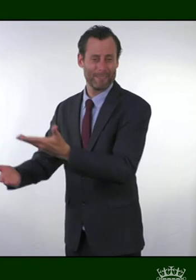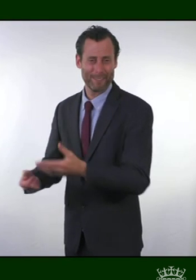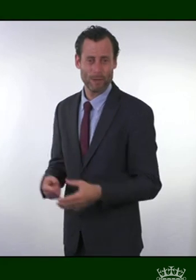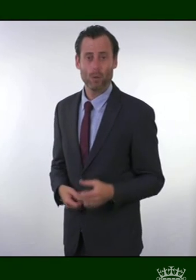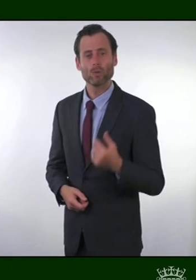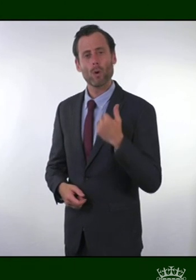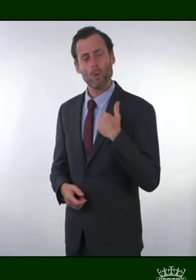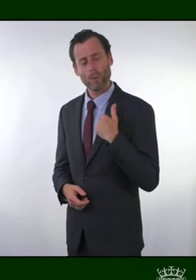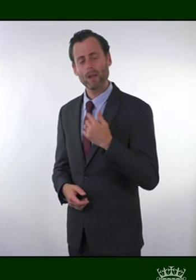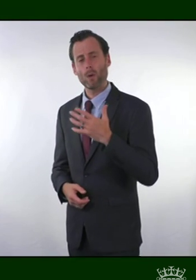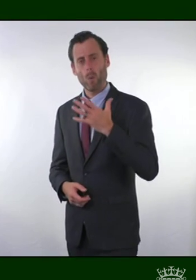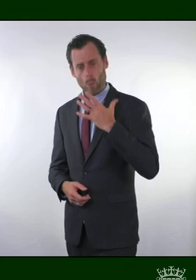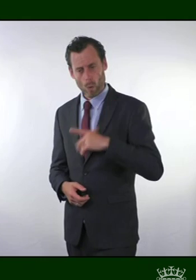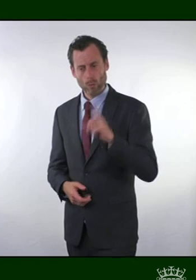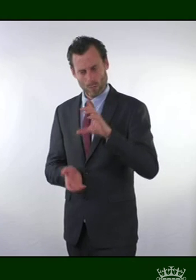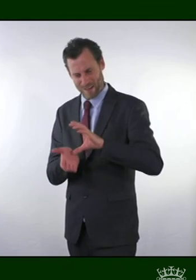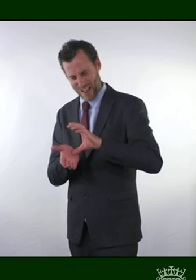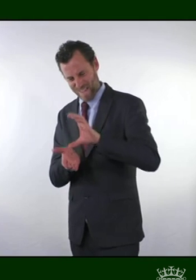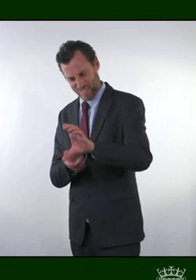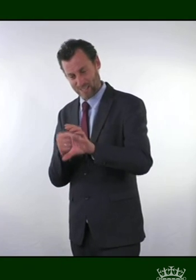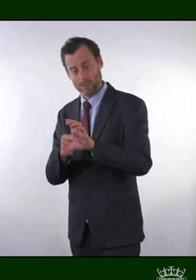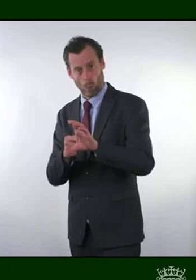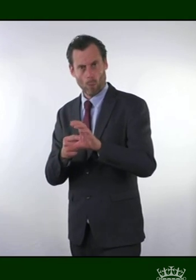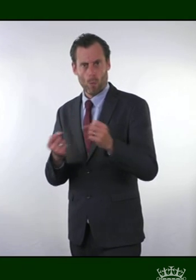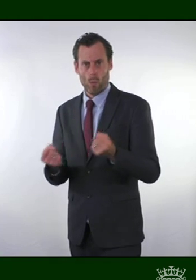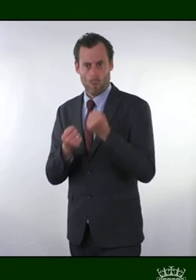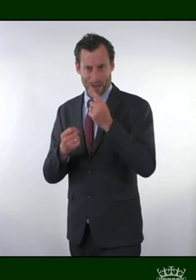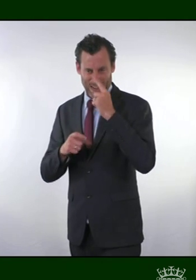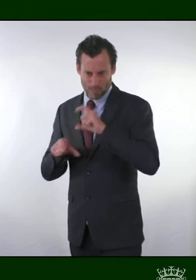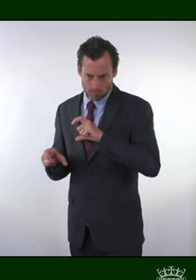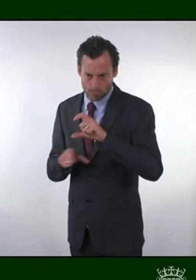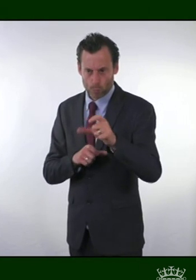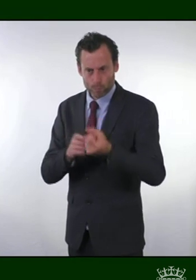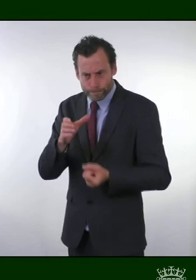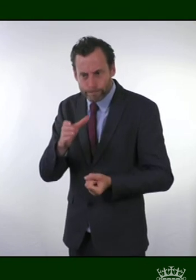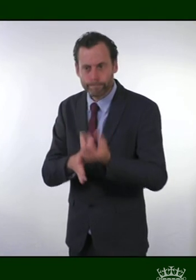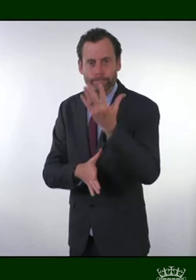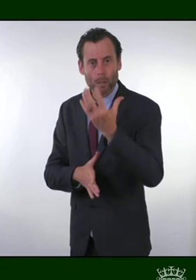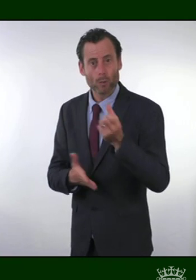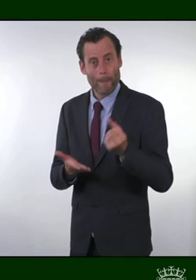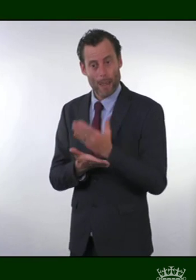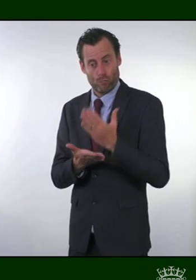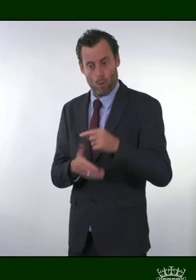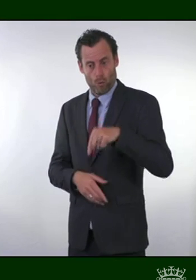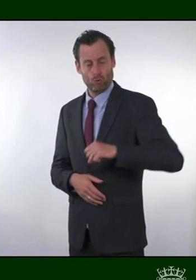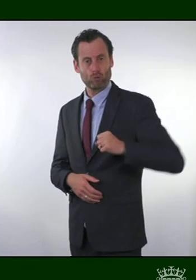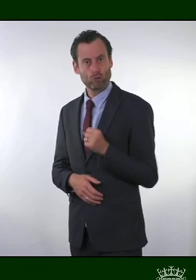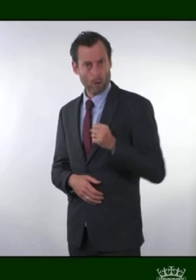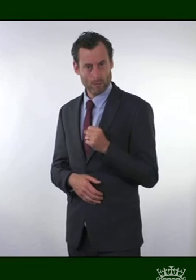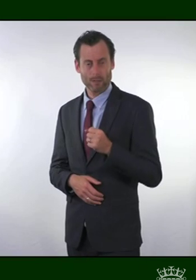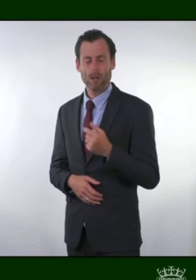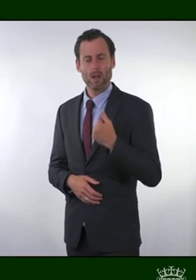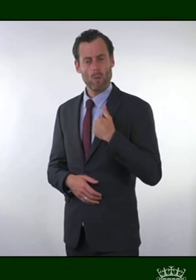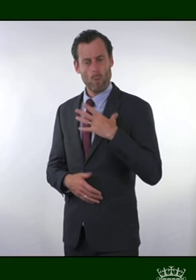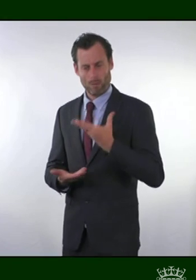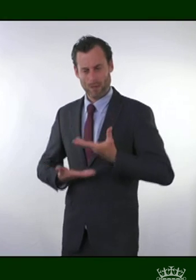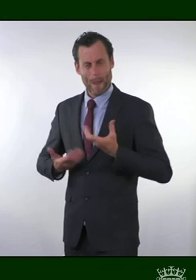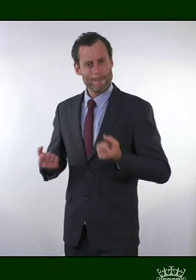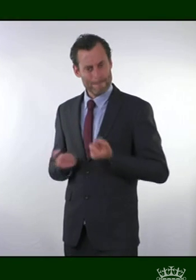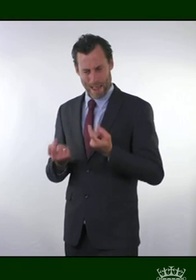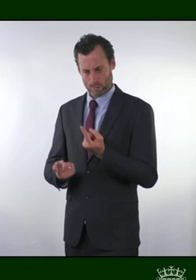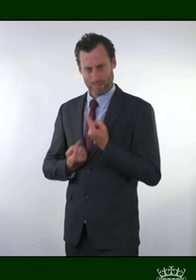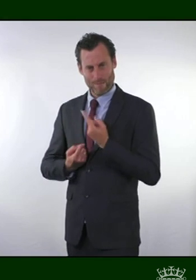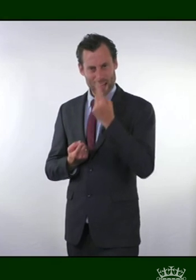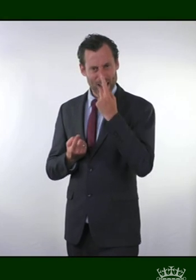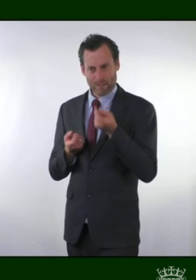We want to put significant and sustained investment in the future at the heart of these plans and to ensure that Scotland has the widest possible range of powers to tackle covid-19.